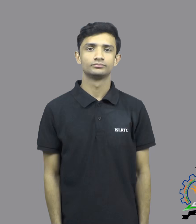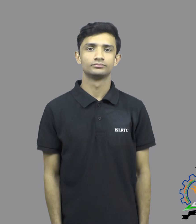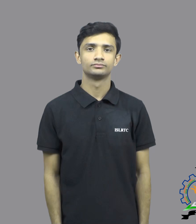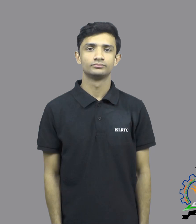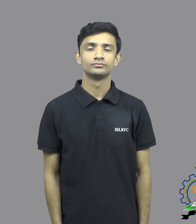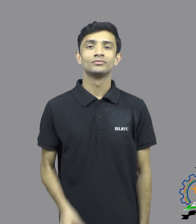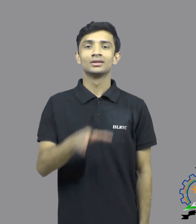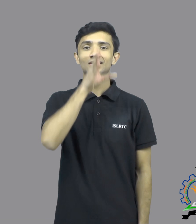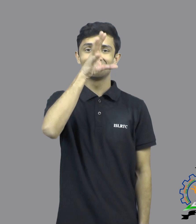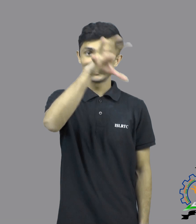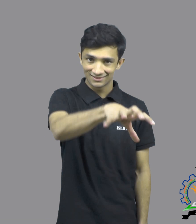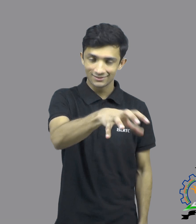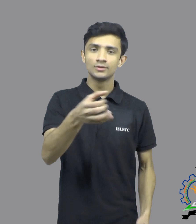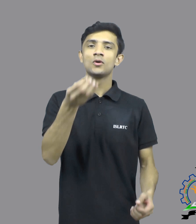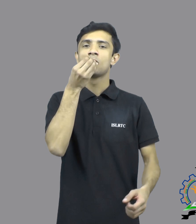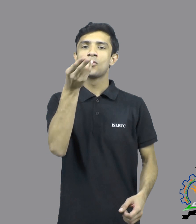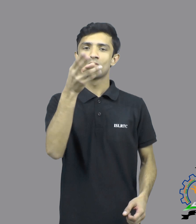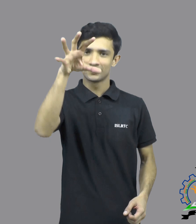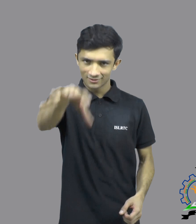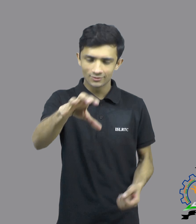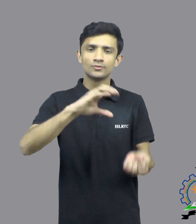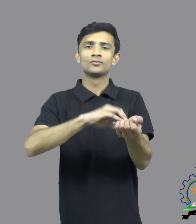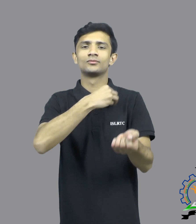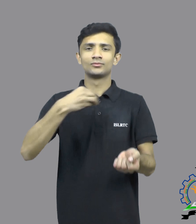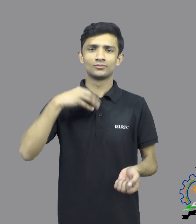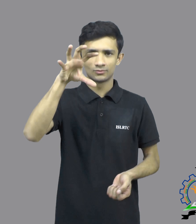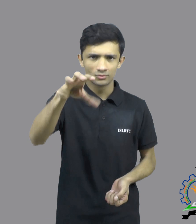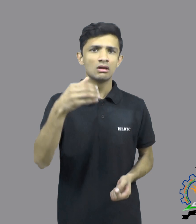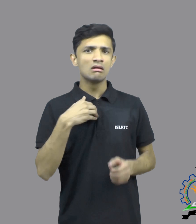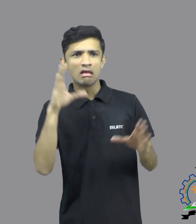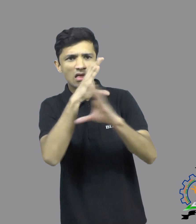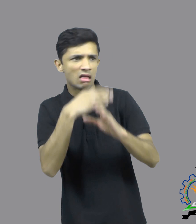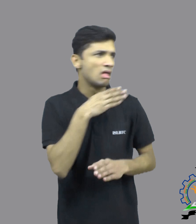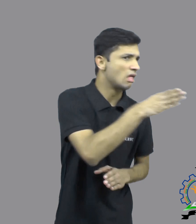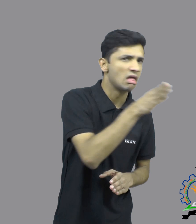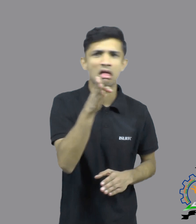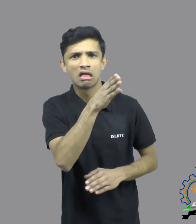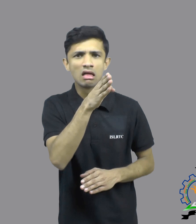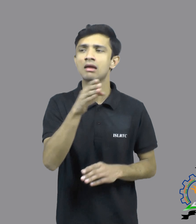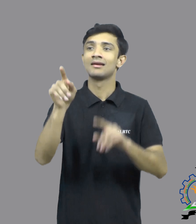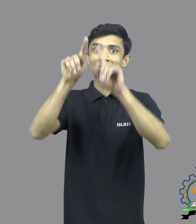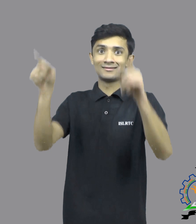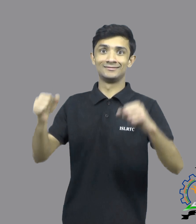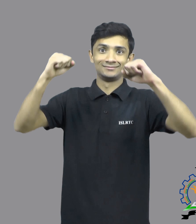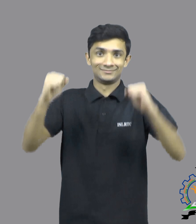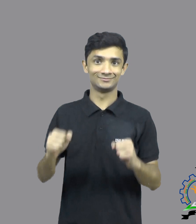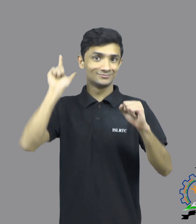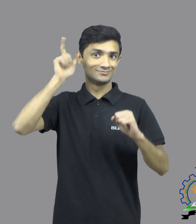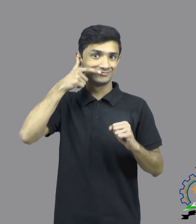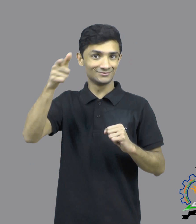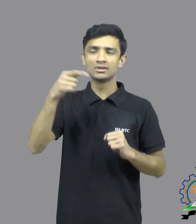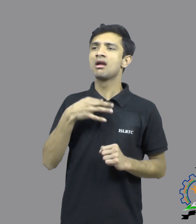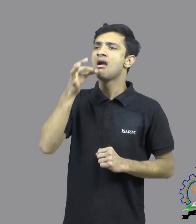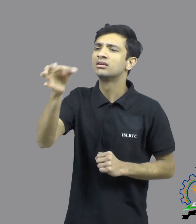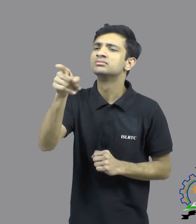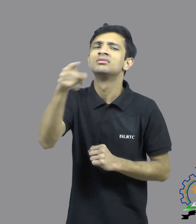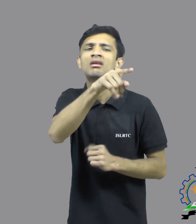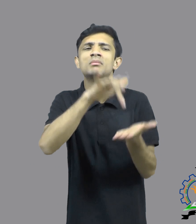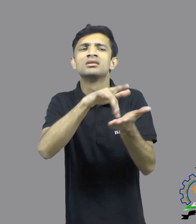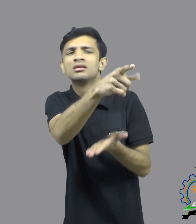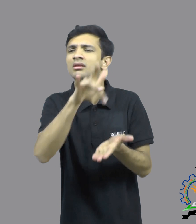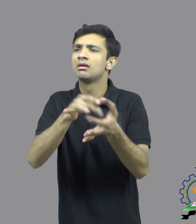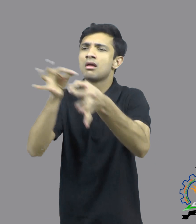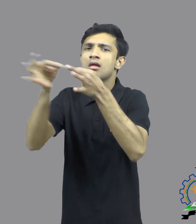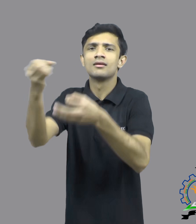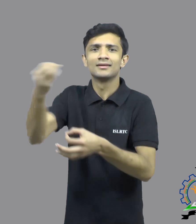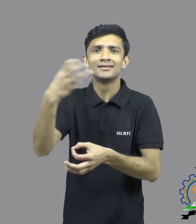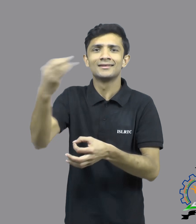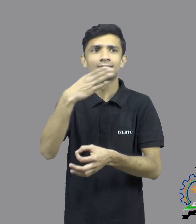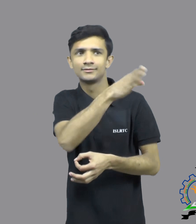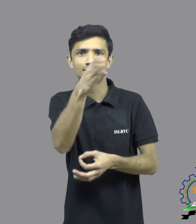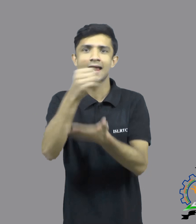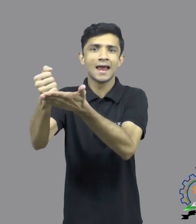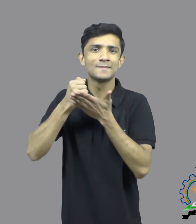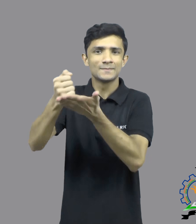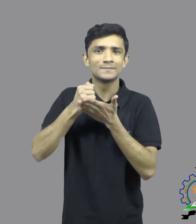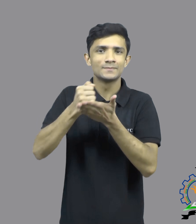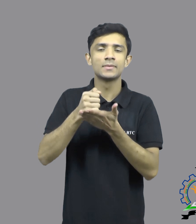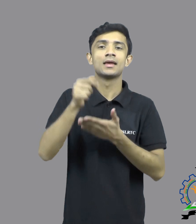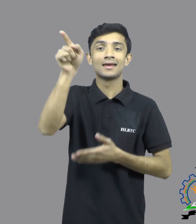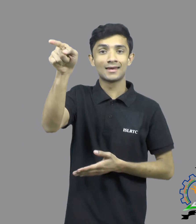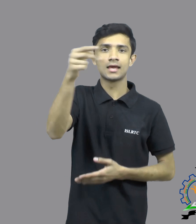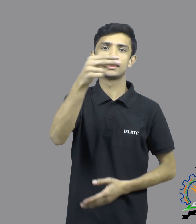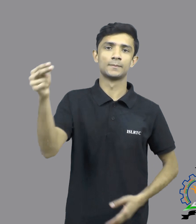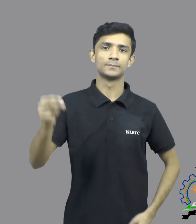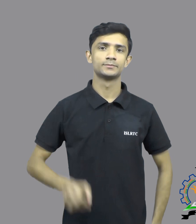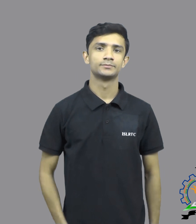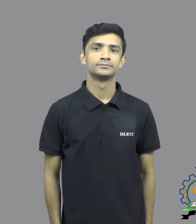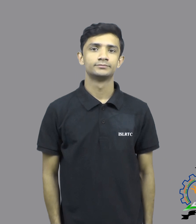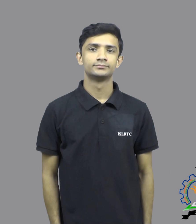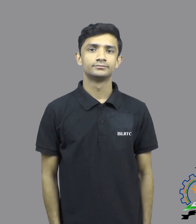Inquiry Counter Enquiry Counter